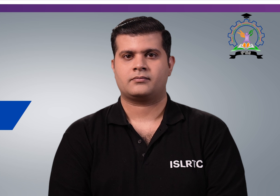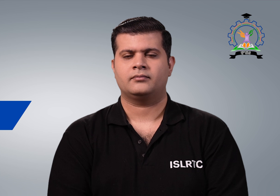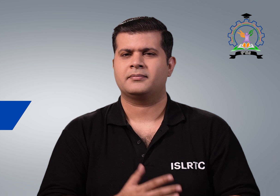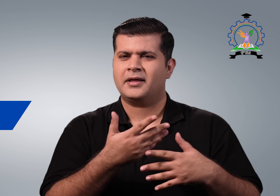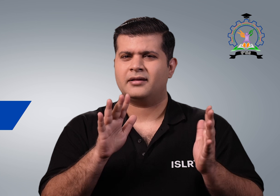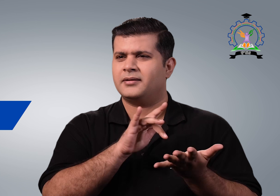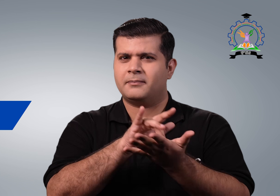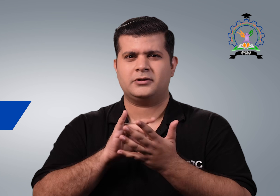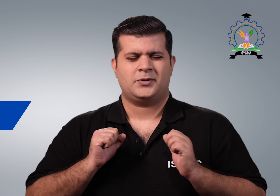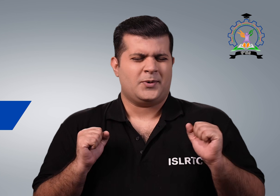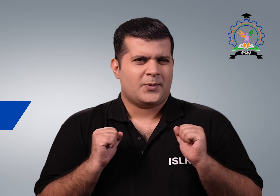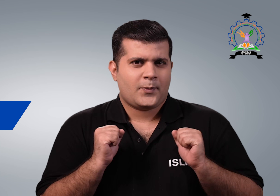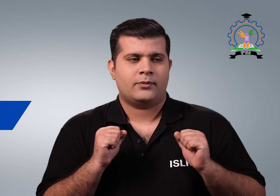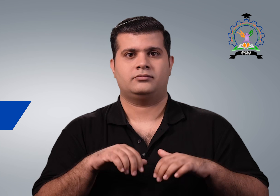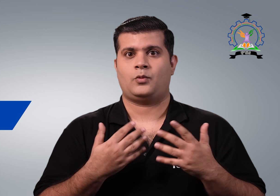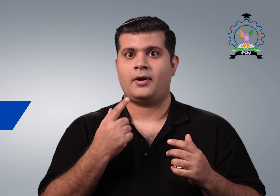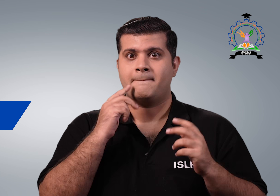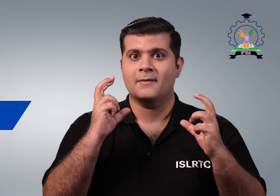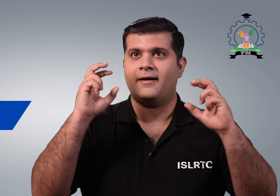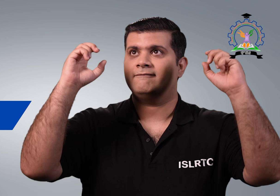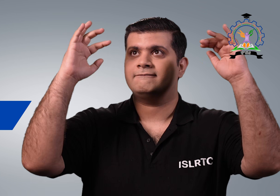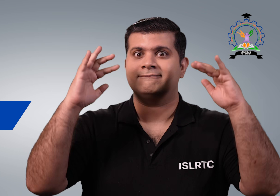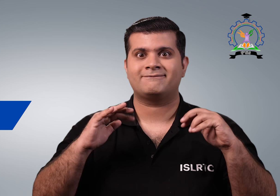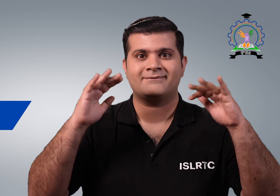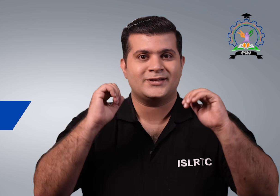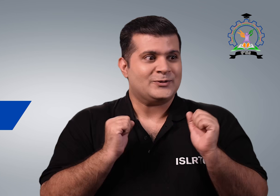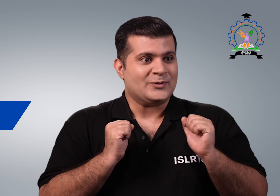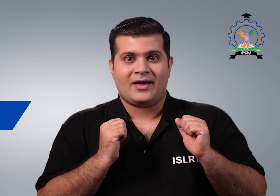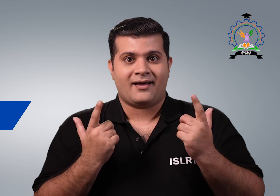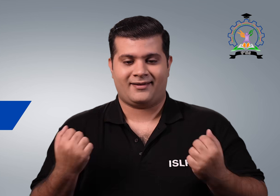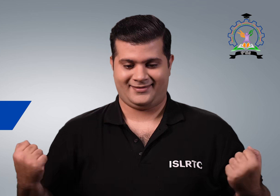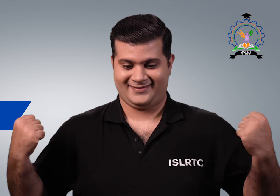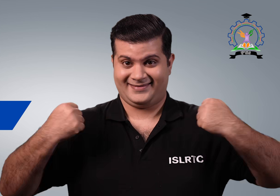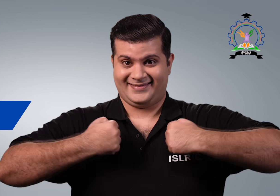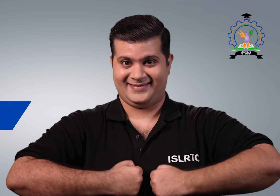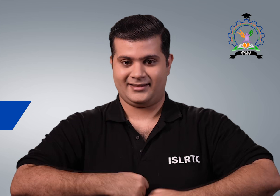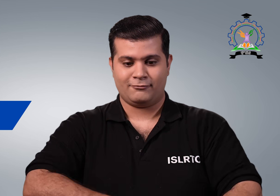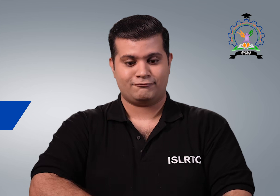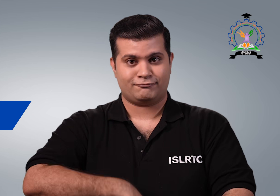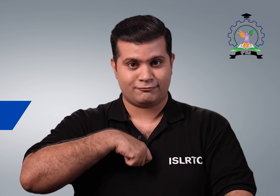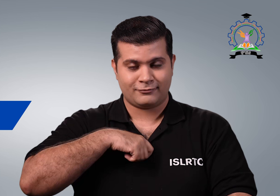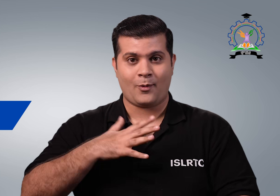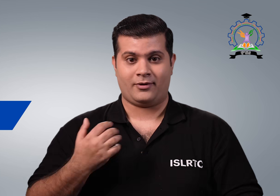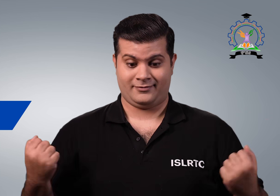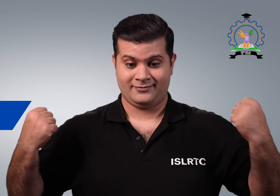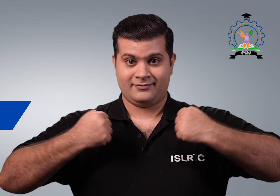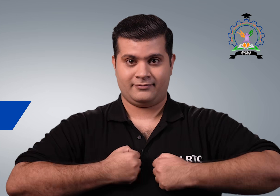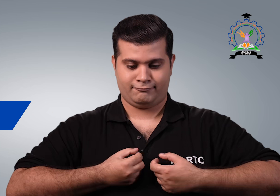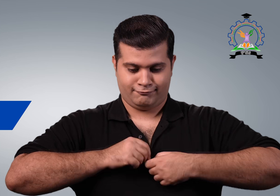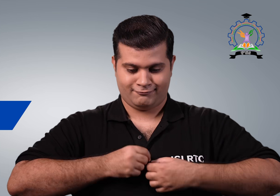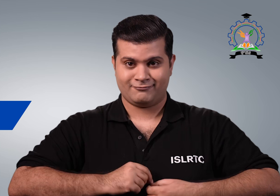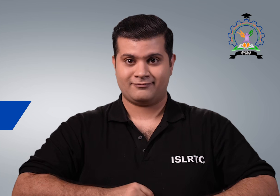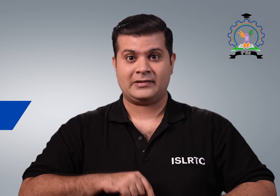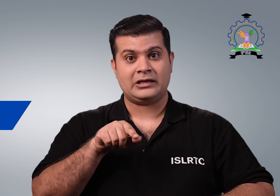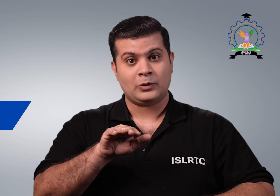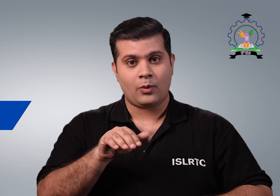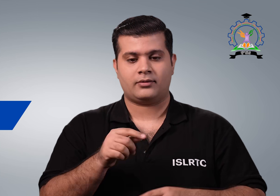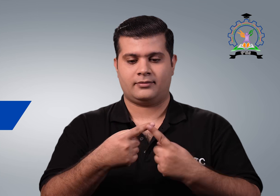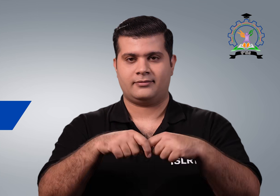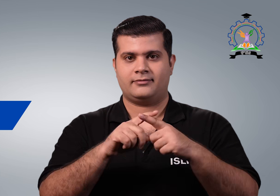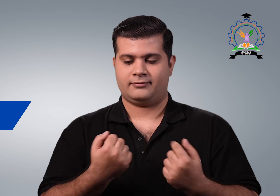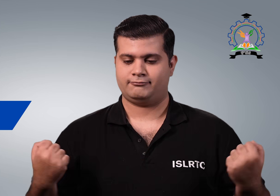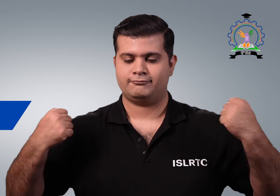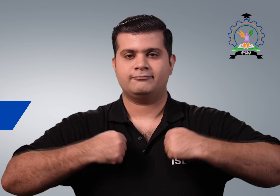A cardigan is a knitted sweater with a zip or buttons in the front, worn for warmth in cold or snowy weather.